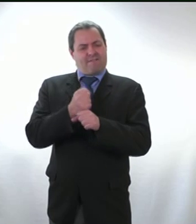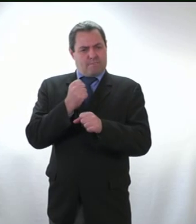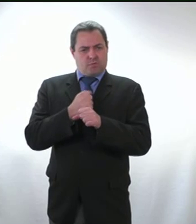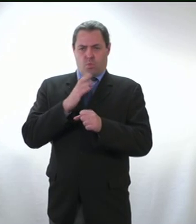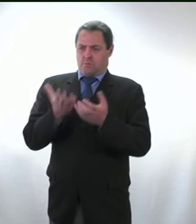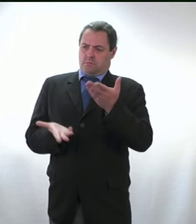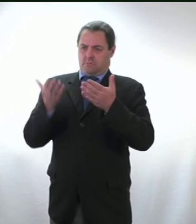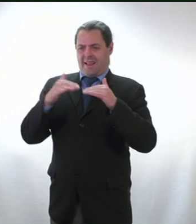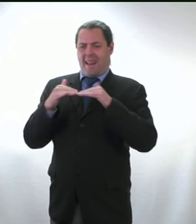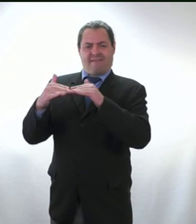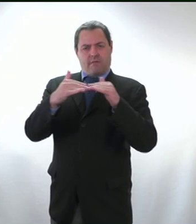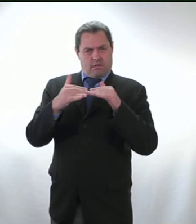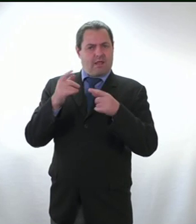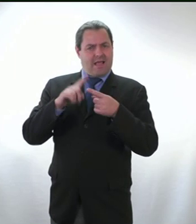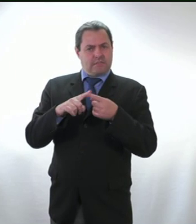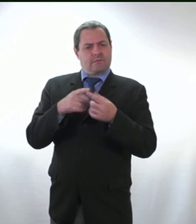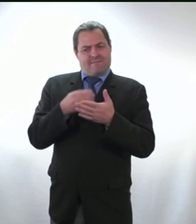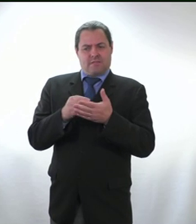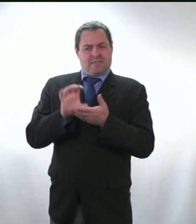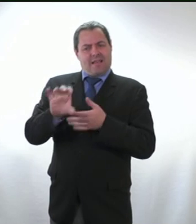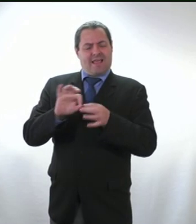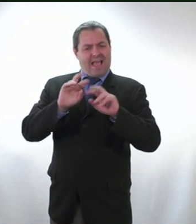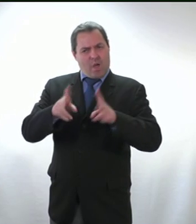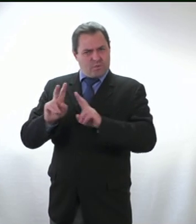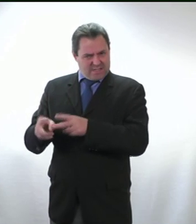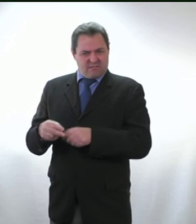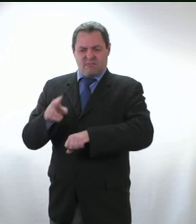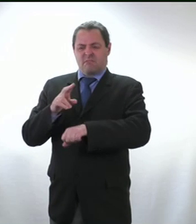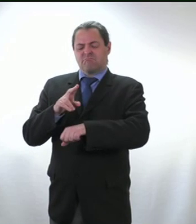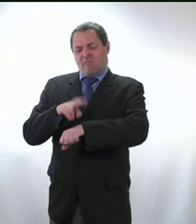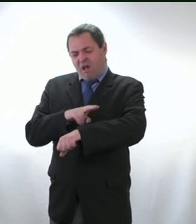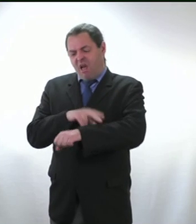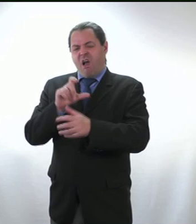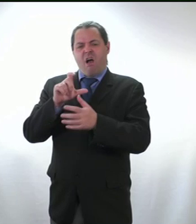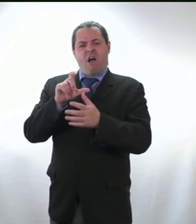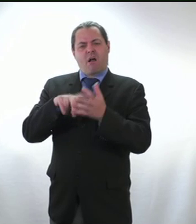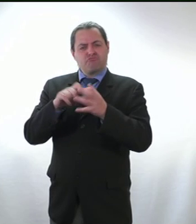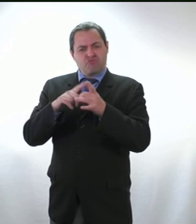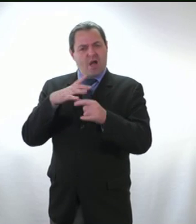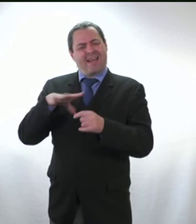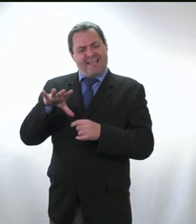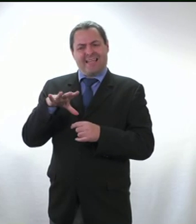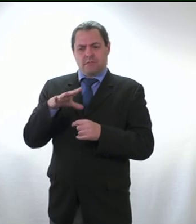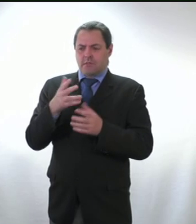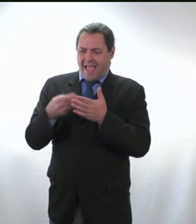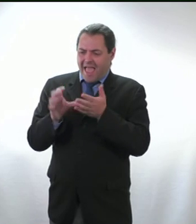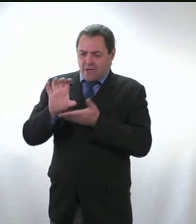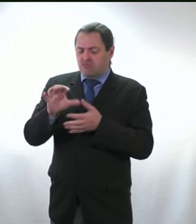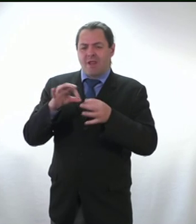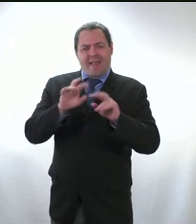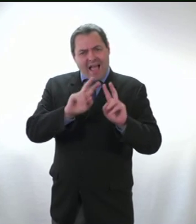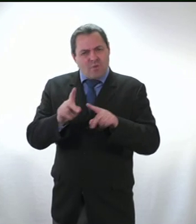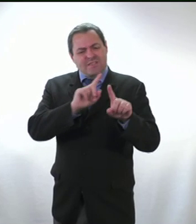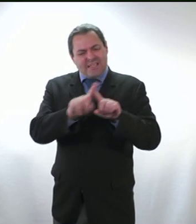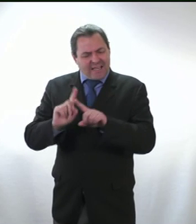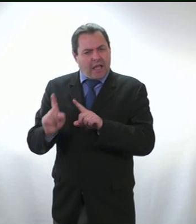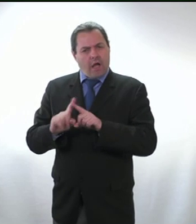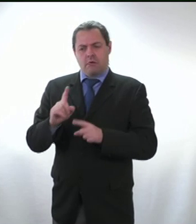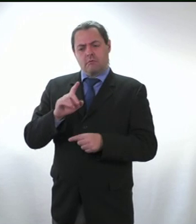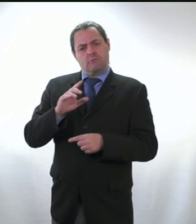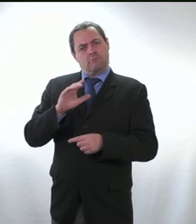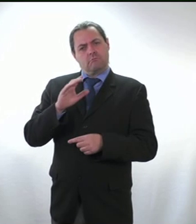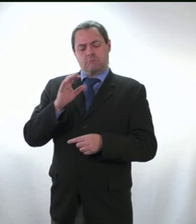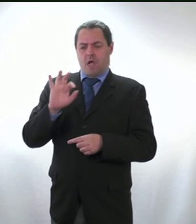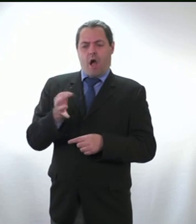Carlisle and Cumbria needs further infrastructure investment, but it does have the capacity for increased housing development, especially with the garden village to the south of Carlisle.